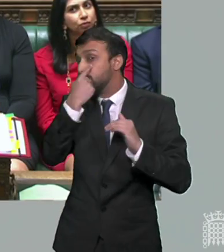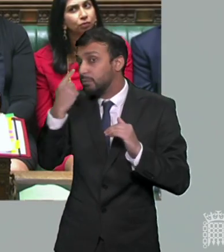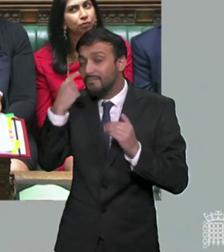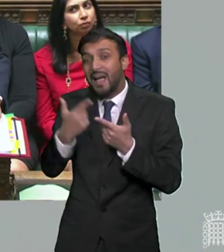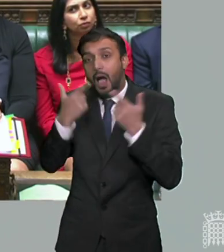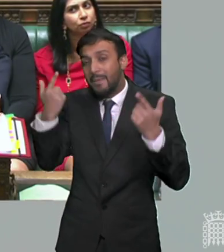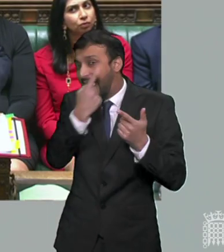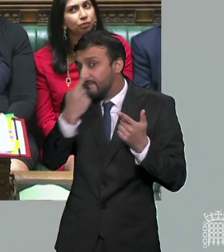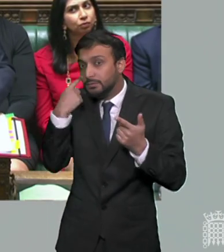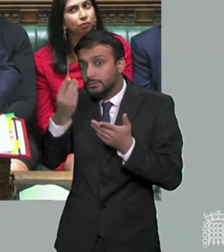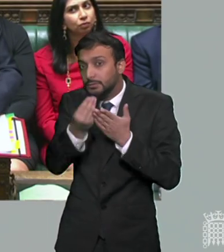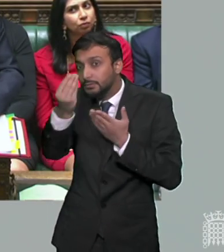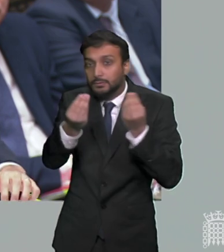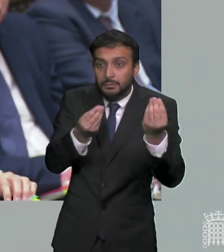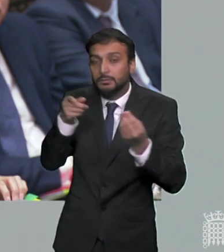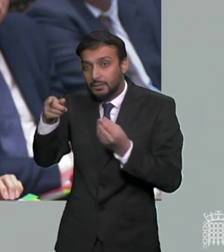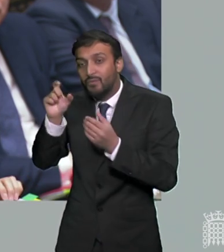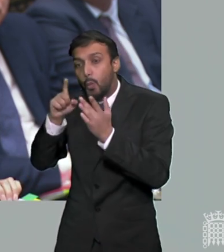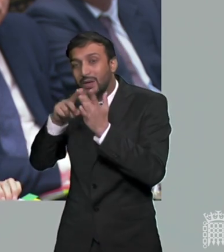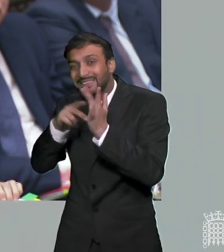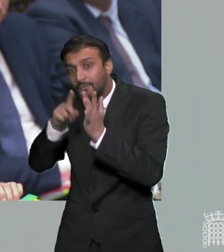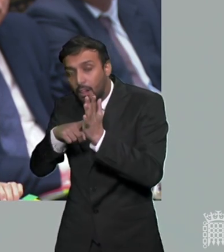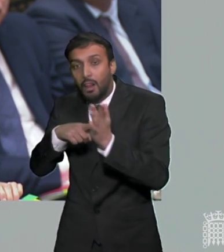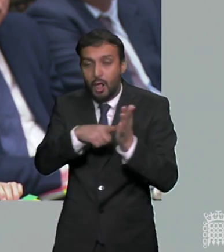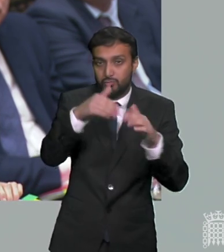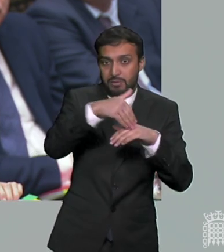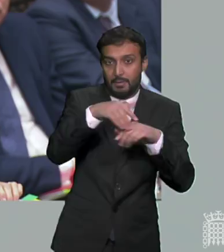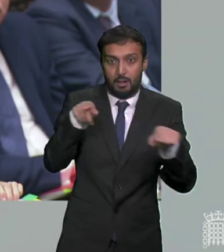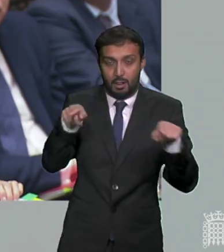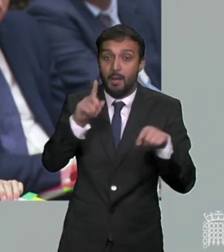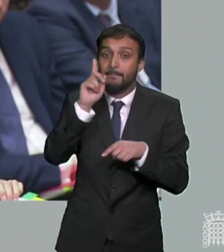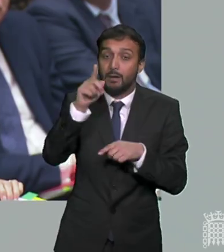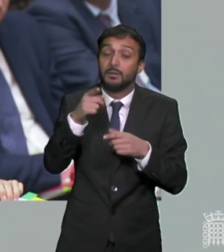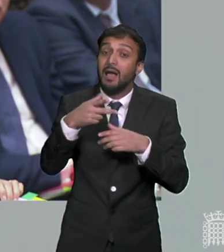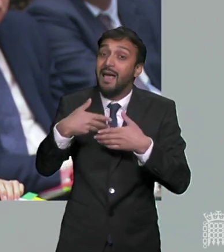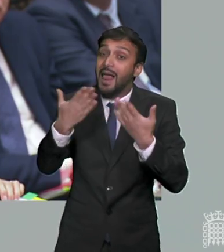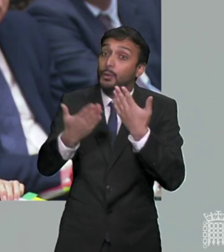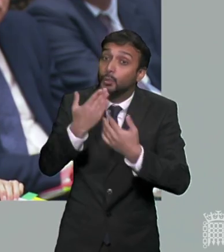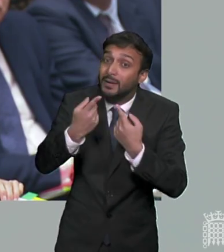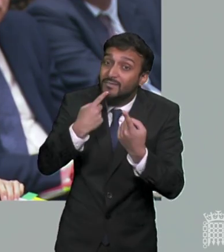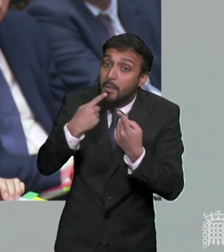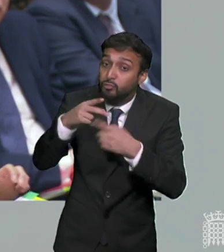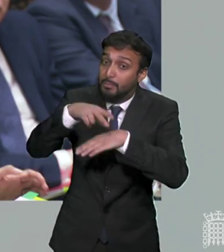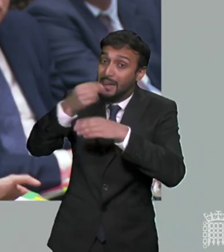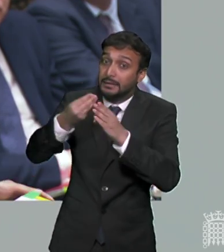That said, the Crown Prosecution Service will consider any new information that is referred to it by the police in relation to this case.